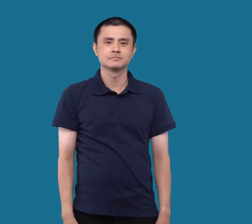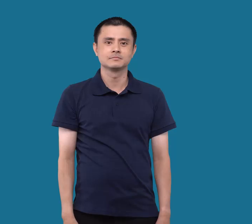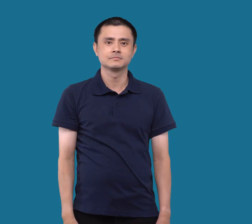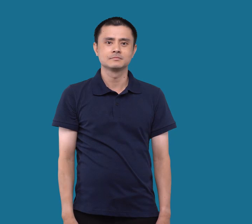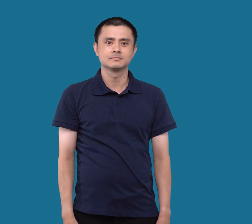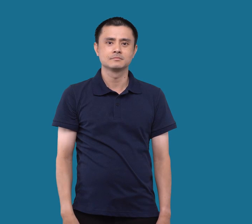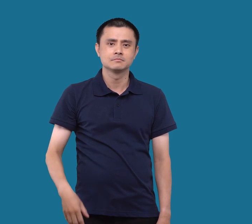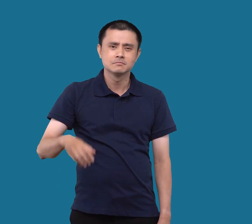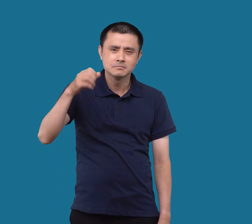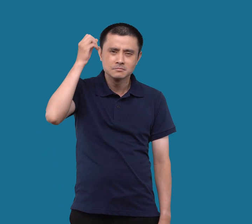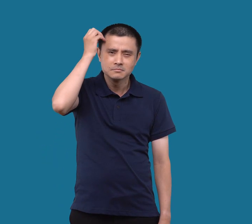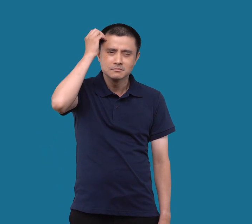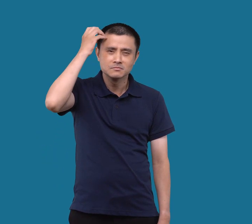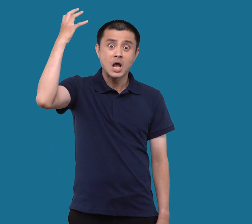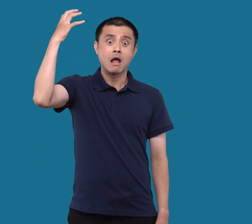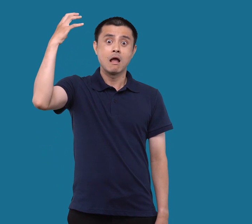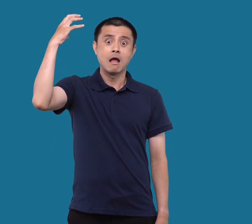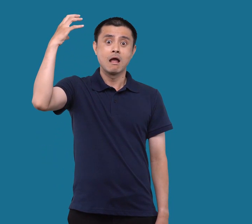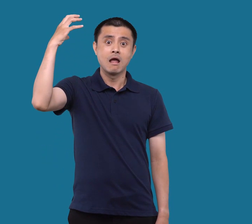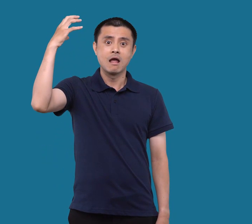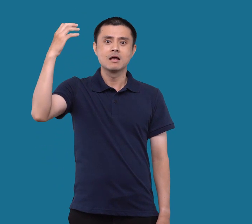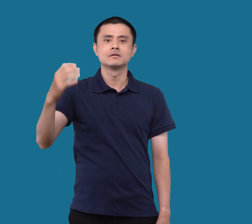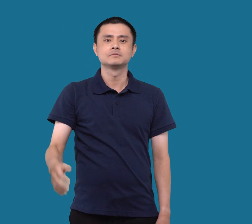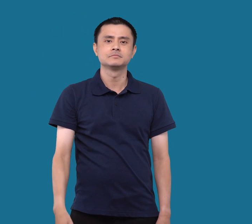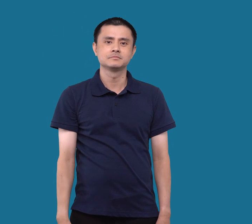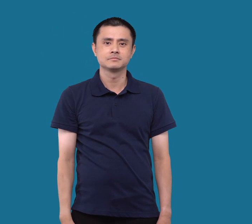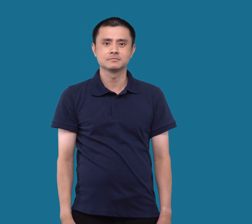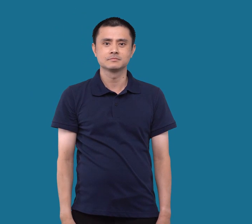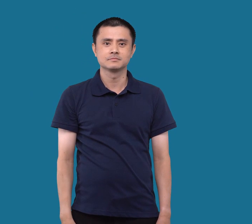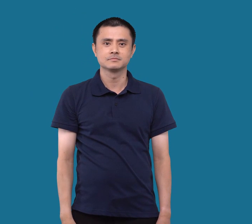ác mộng